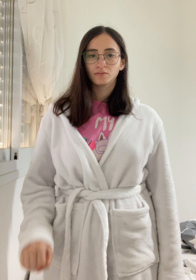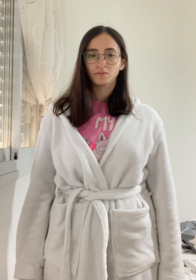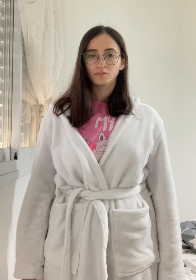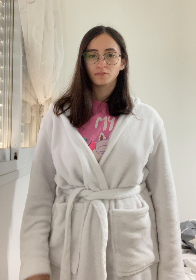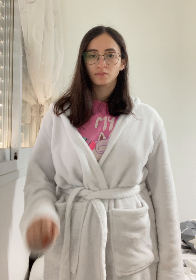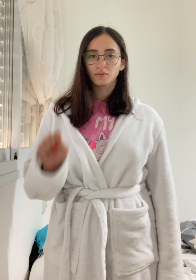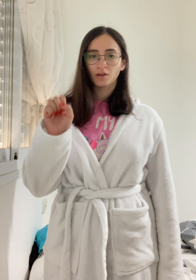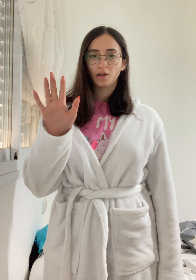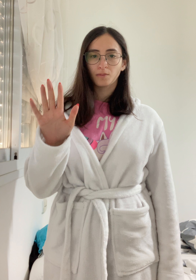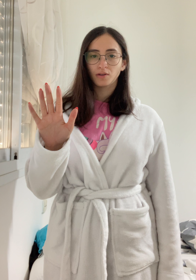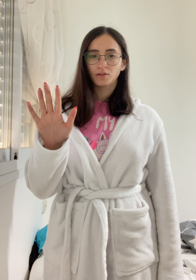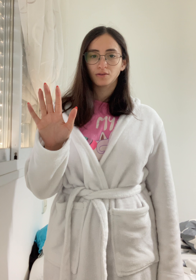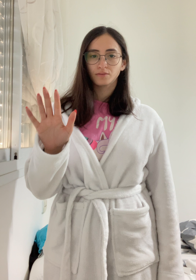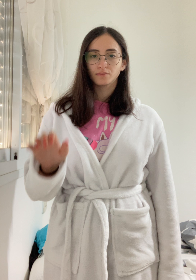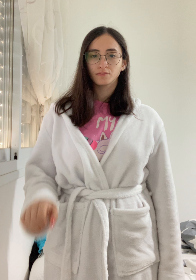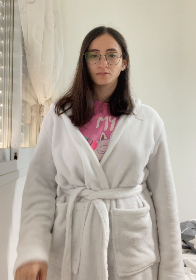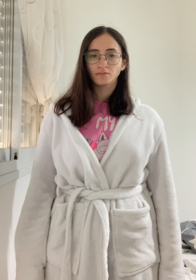חמש